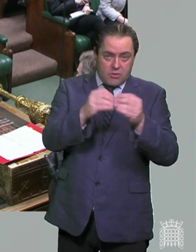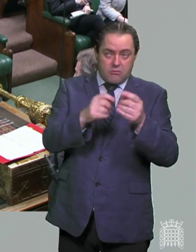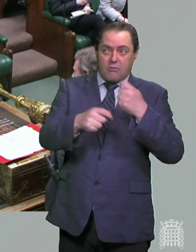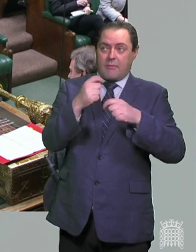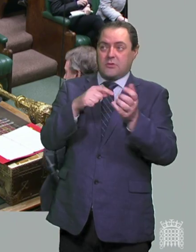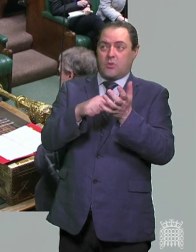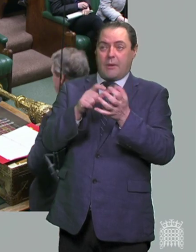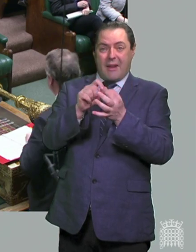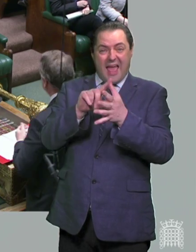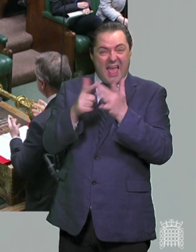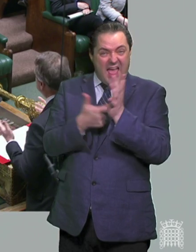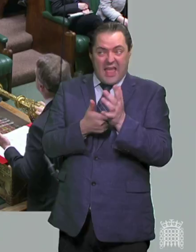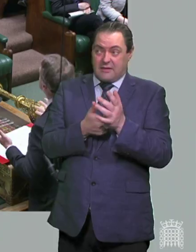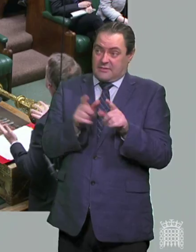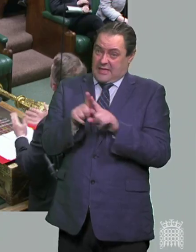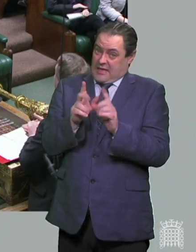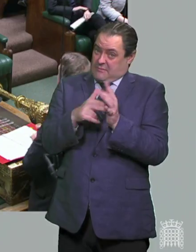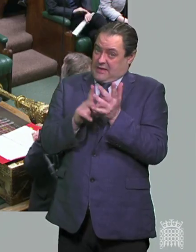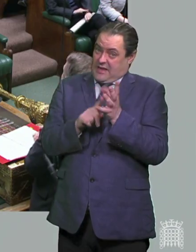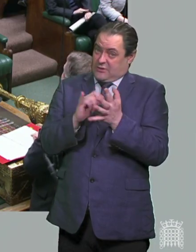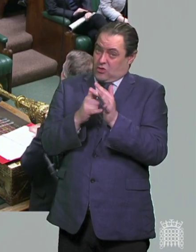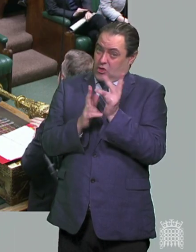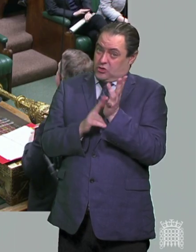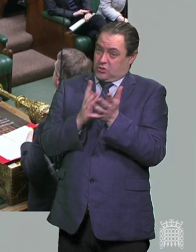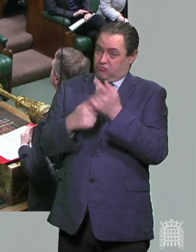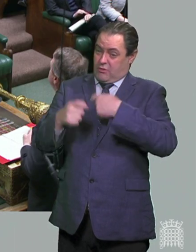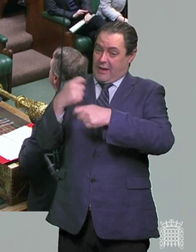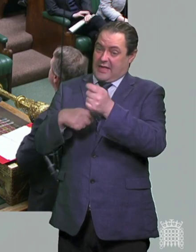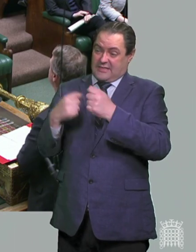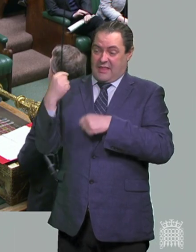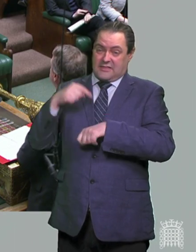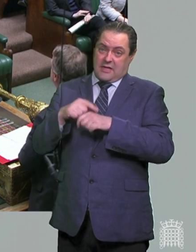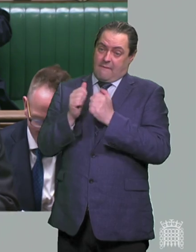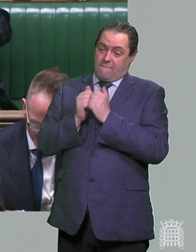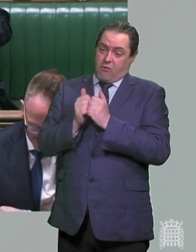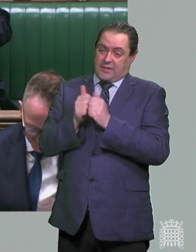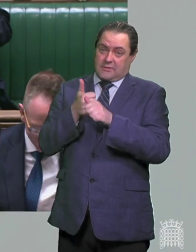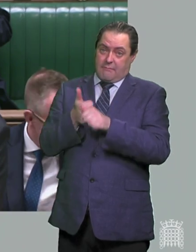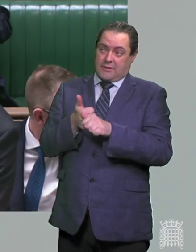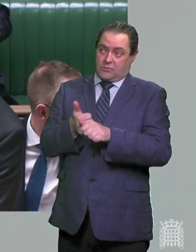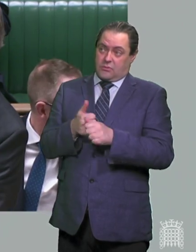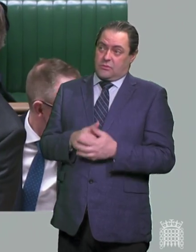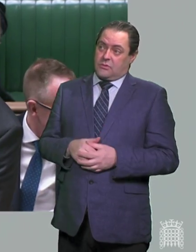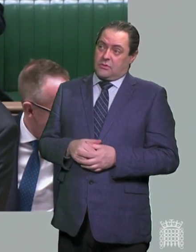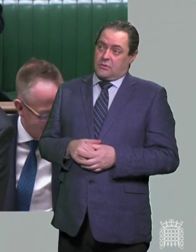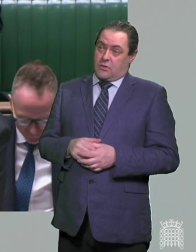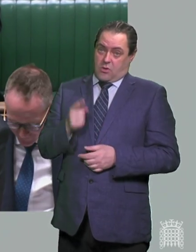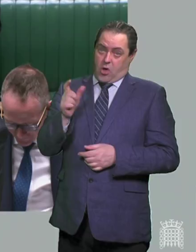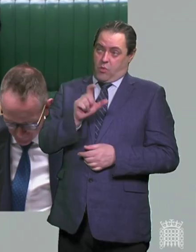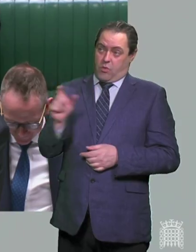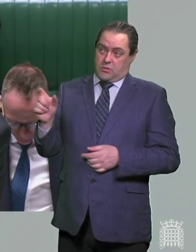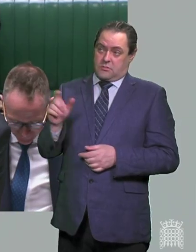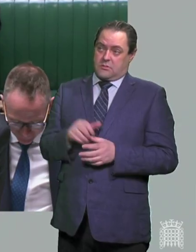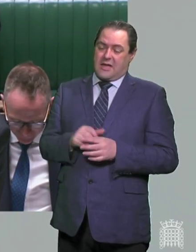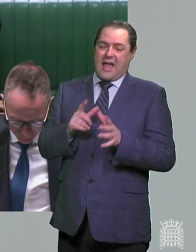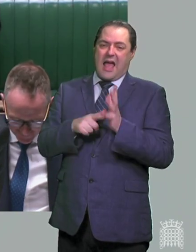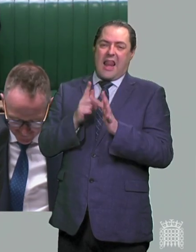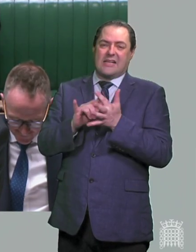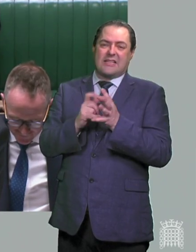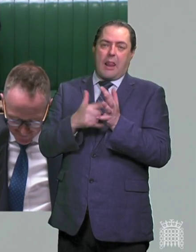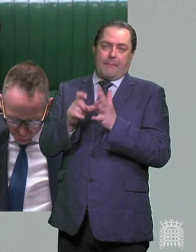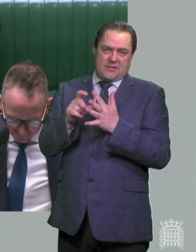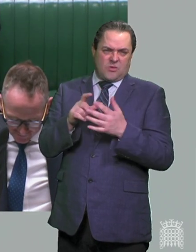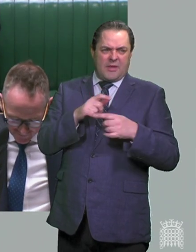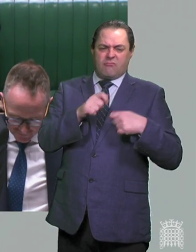Blair, and even Nicola Sturgeon replaced her at-the-time great friend and mentor—her words, not mine—Alex Salmond.